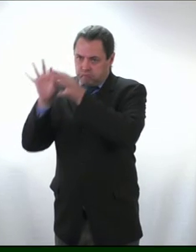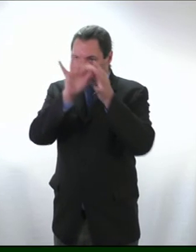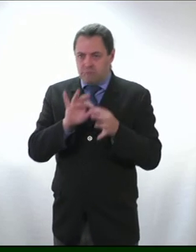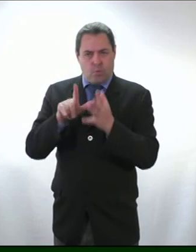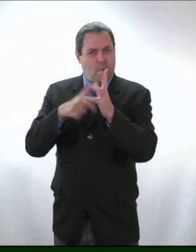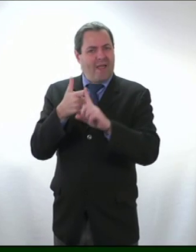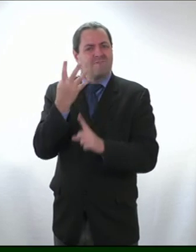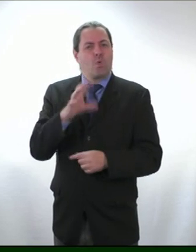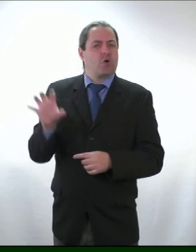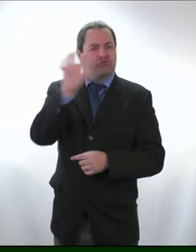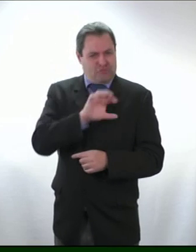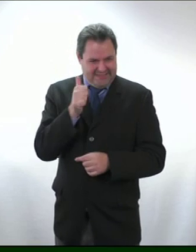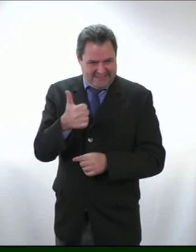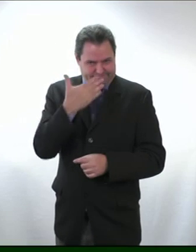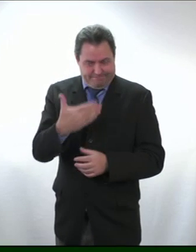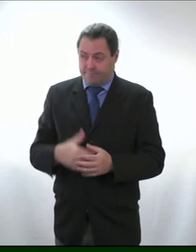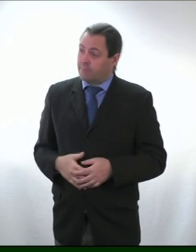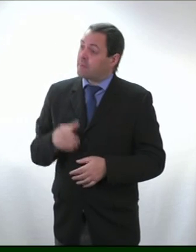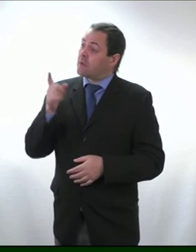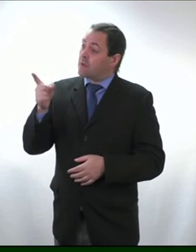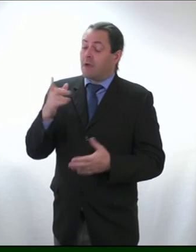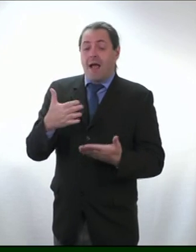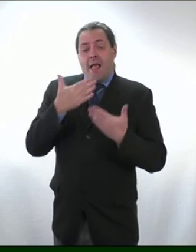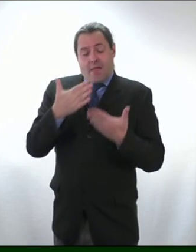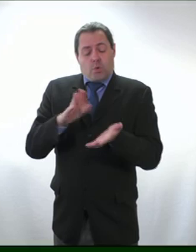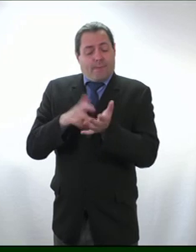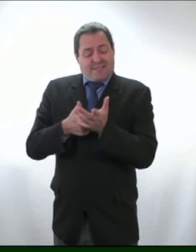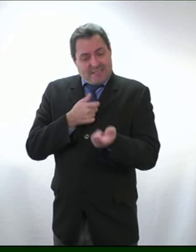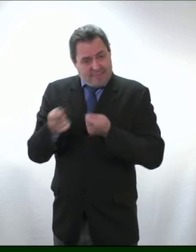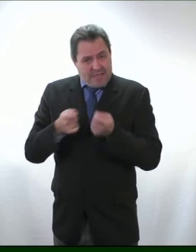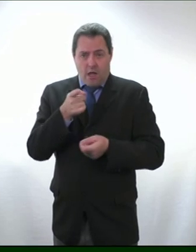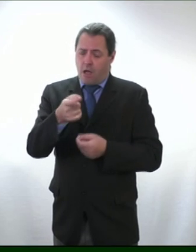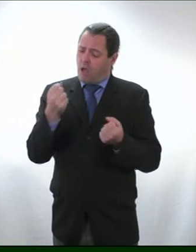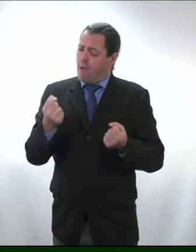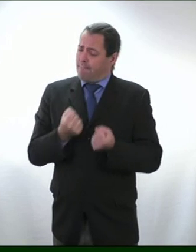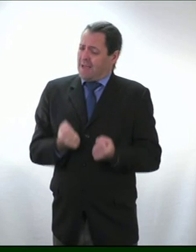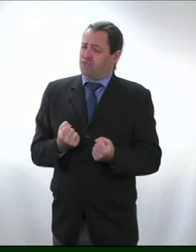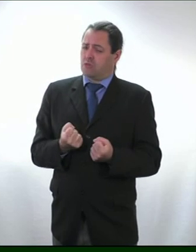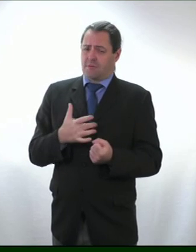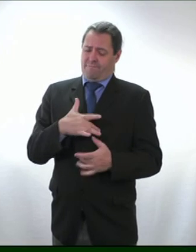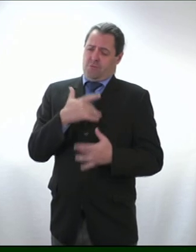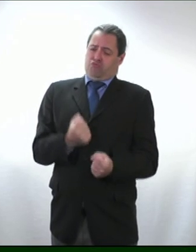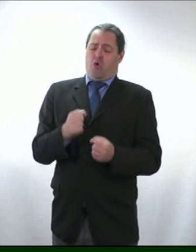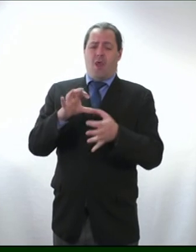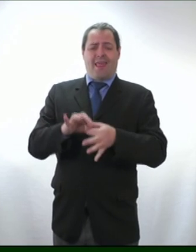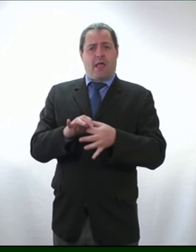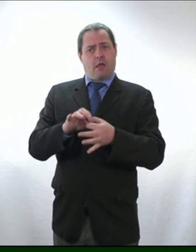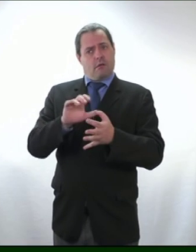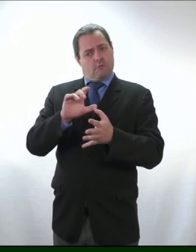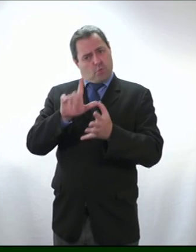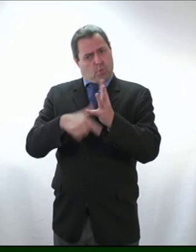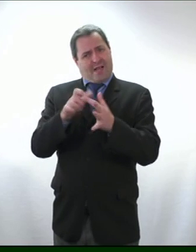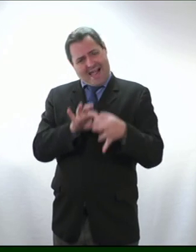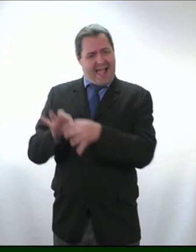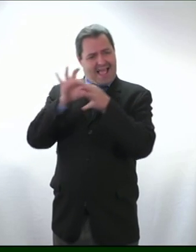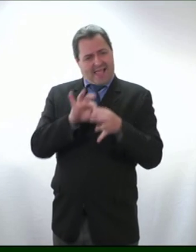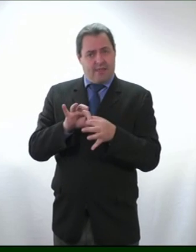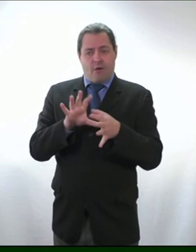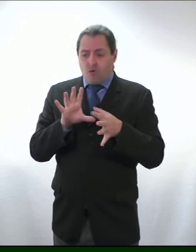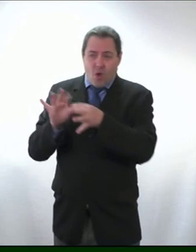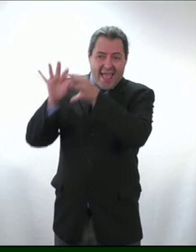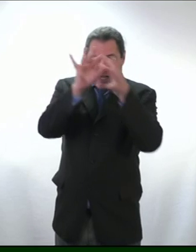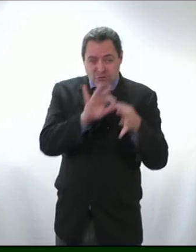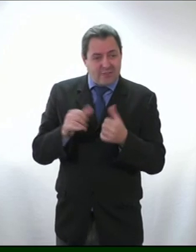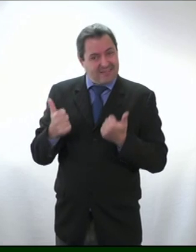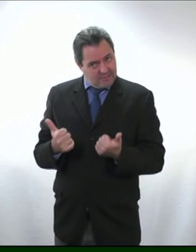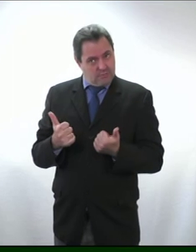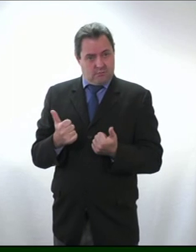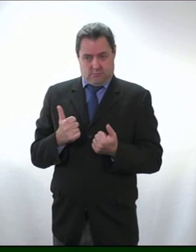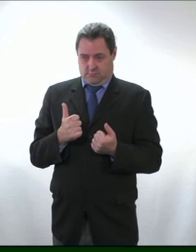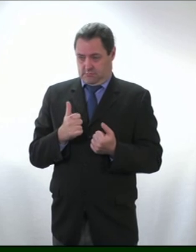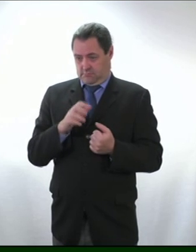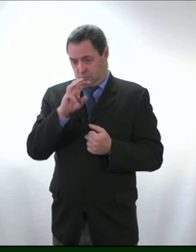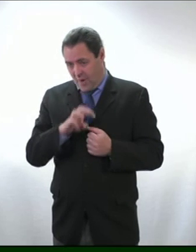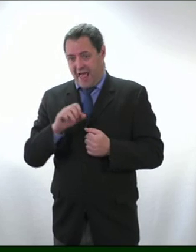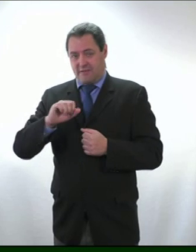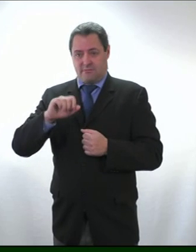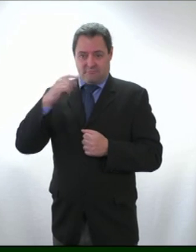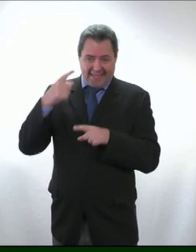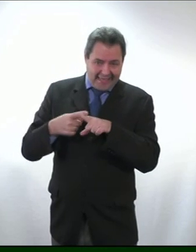Sir Jeffrey M. Donaldson The Prime Minister is passionate about the Union, as am I, and I welcome the review of connectivity within the Union.